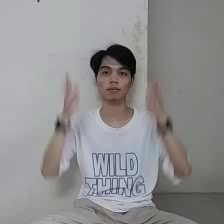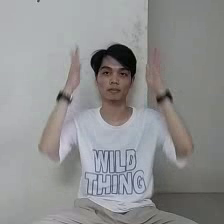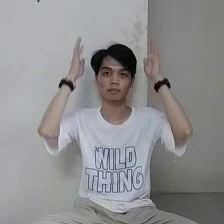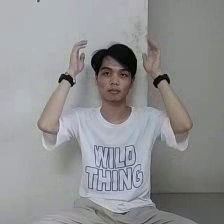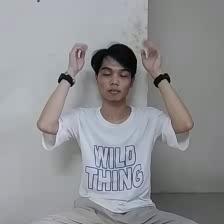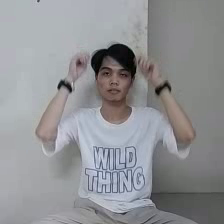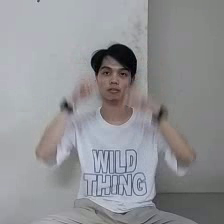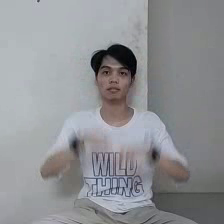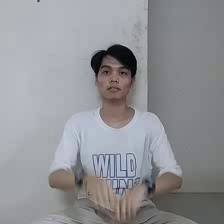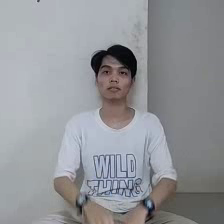Chạy